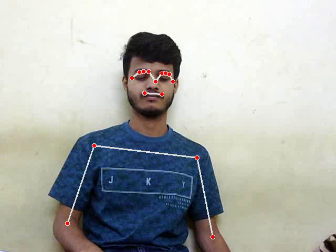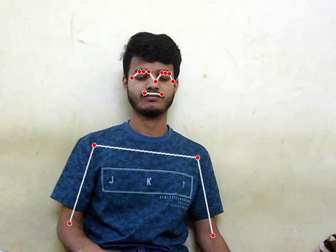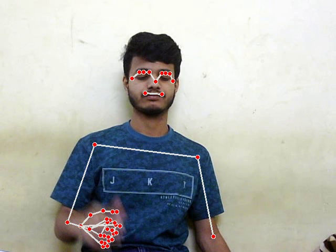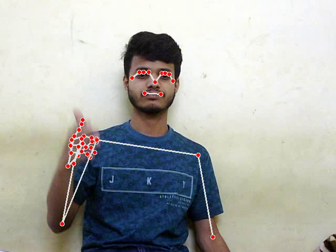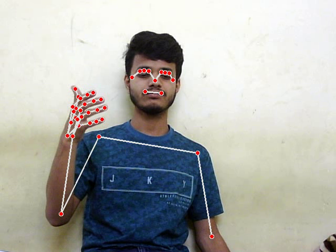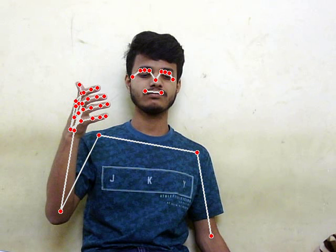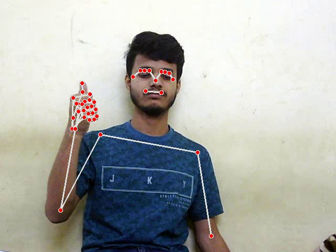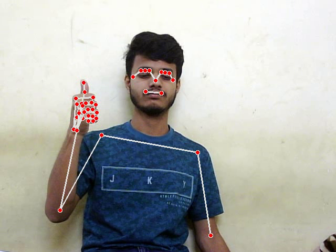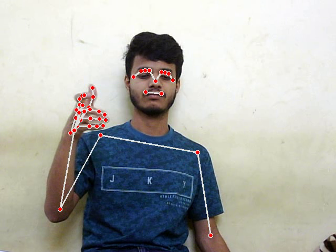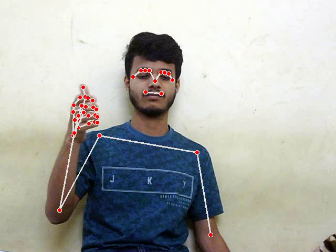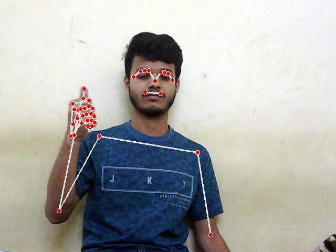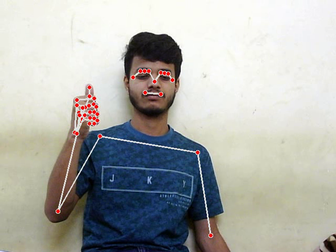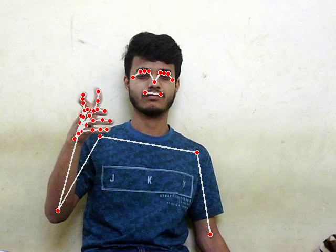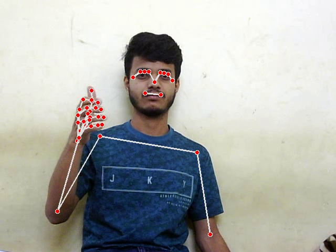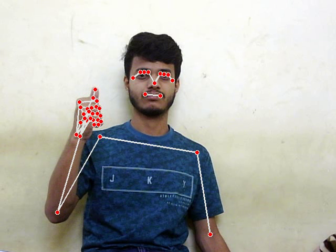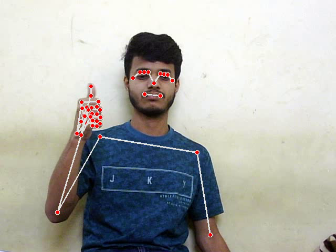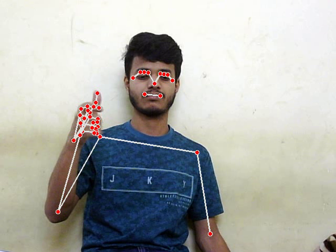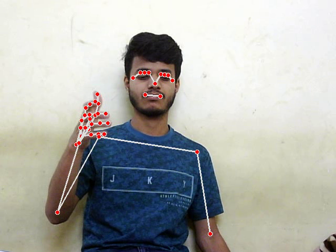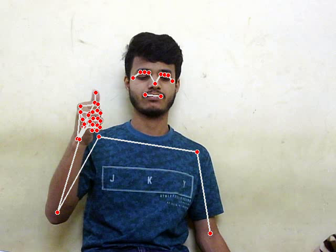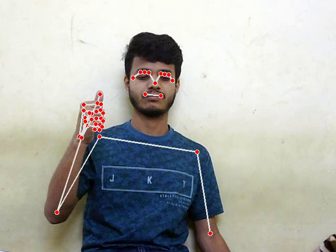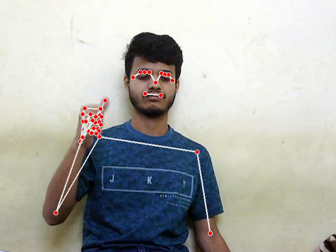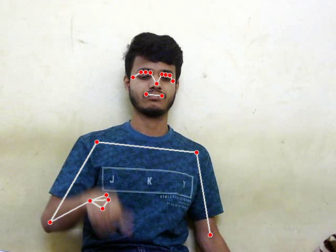milk